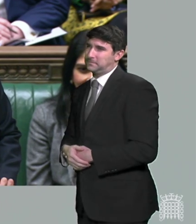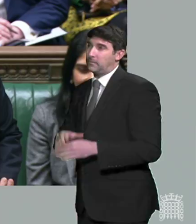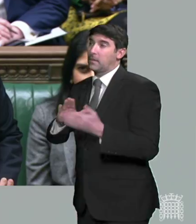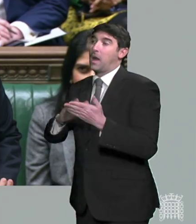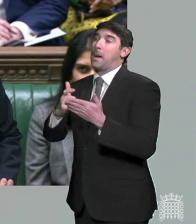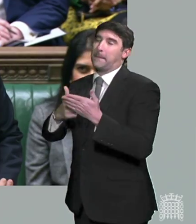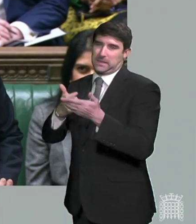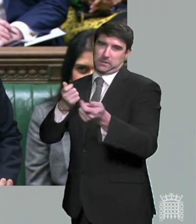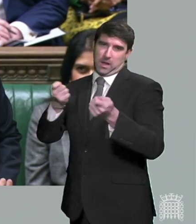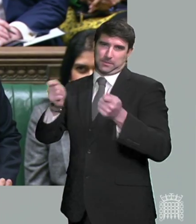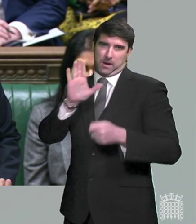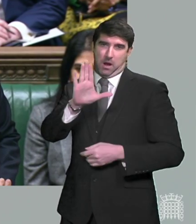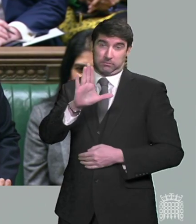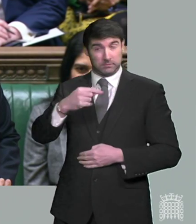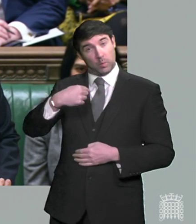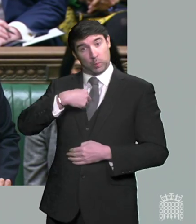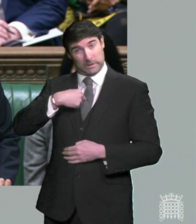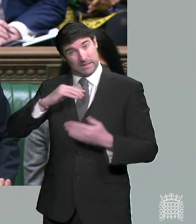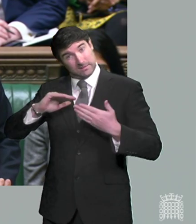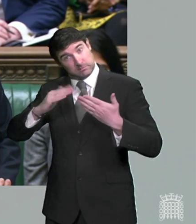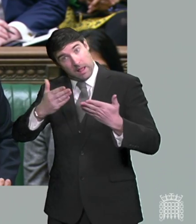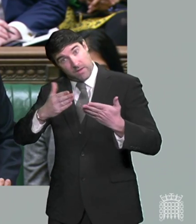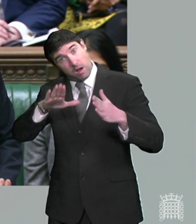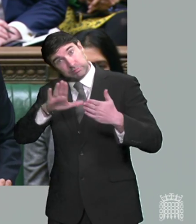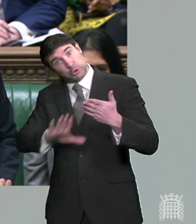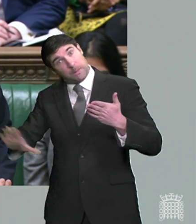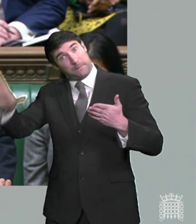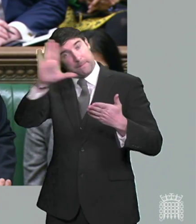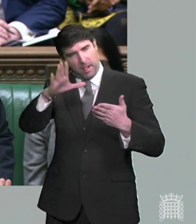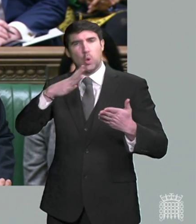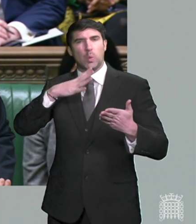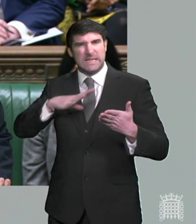If we are to deliver for the British people, people need to have strong convictions.